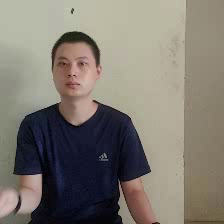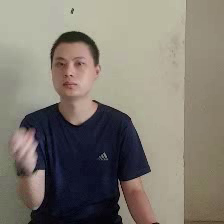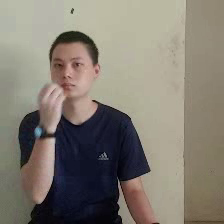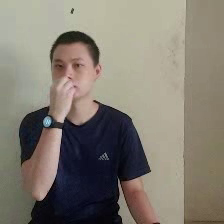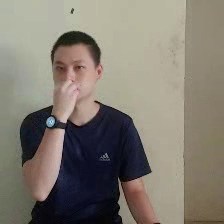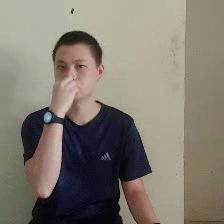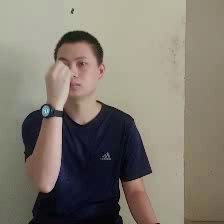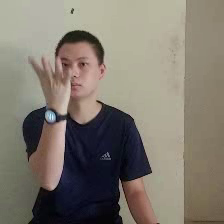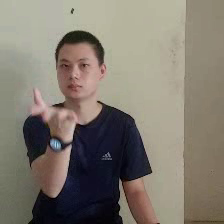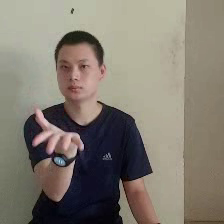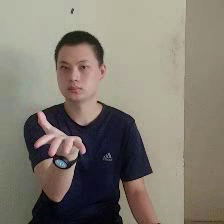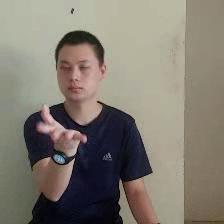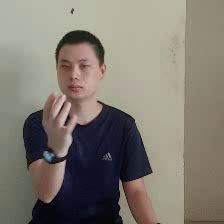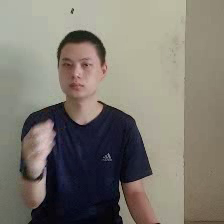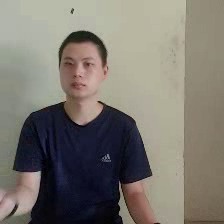Cảm ơn